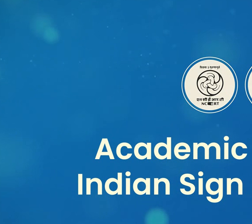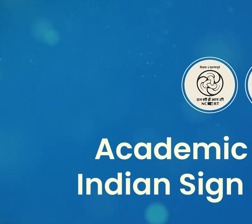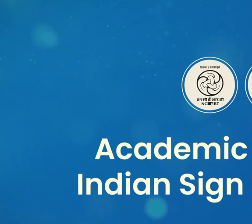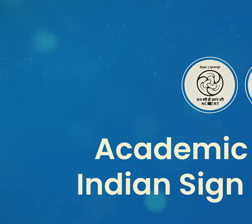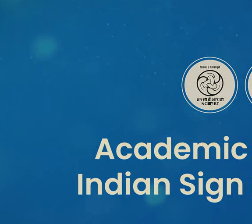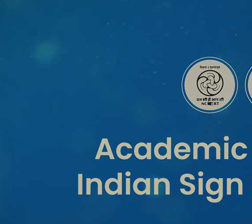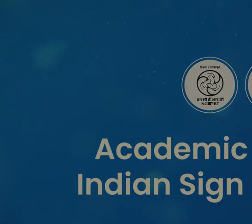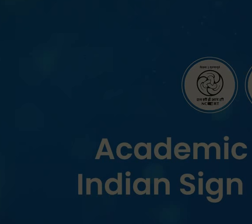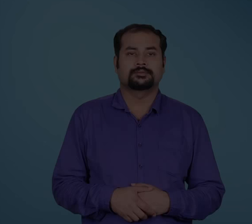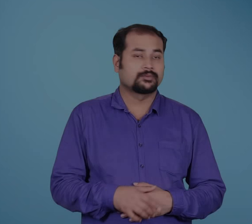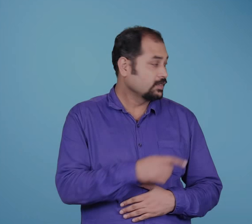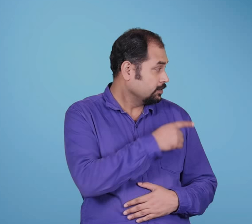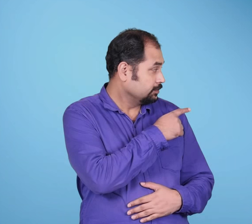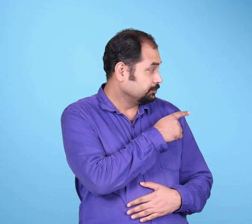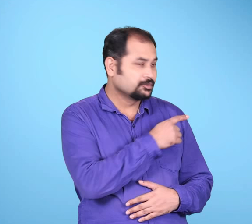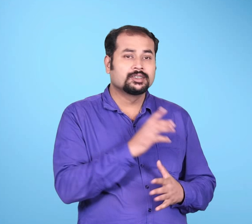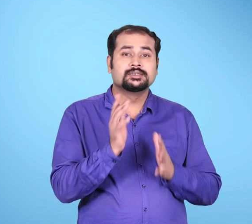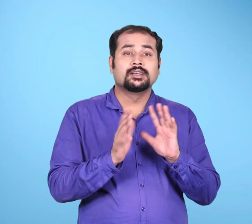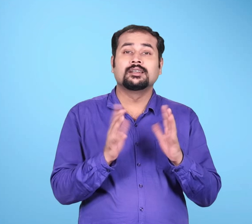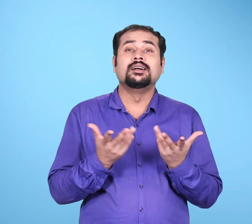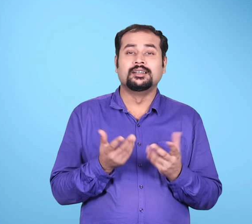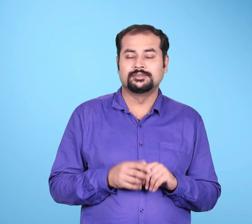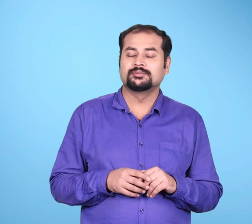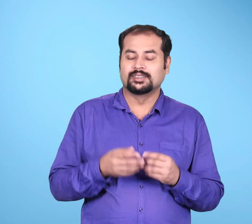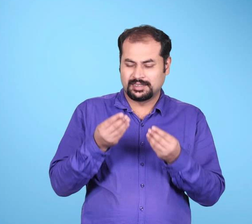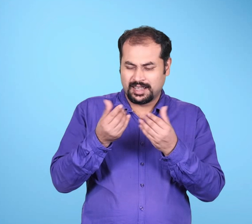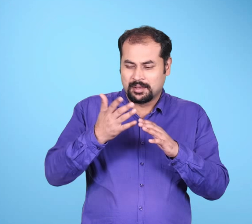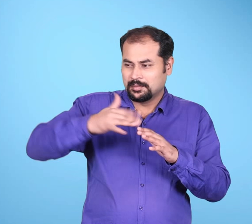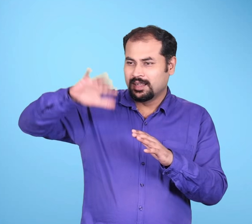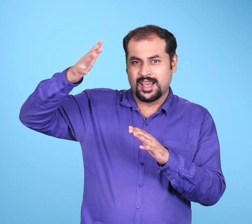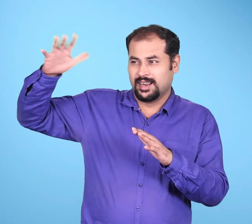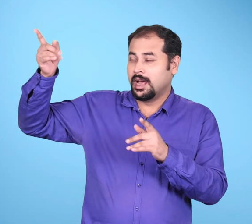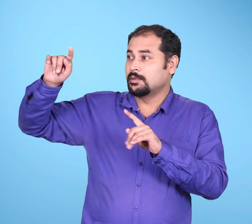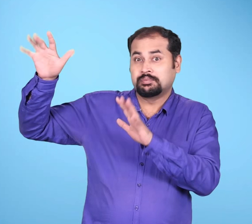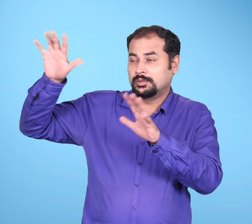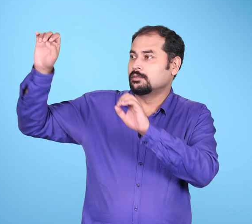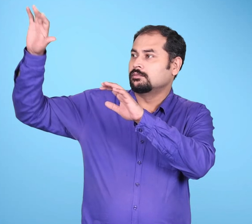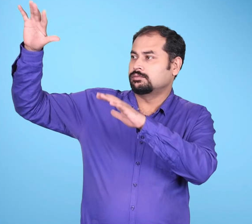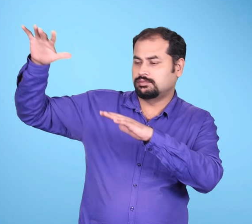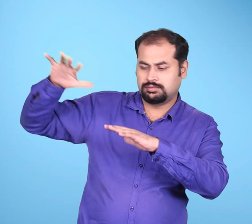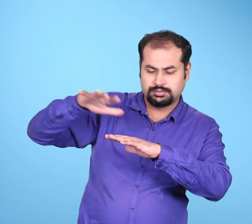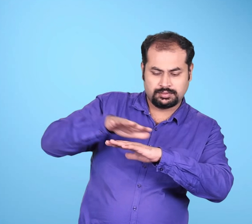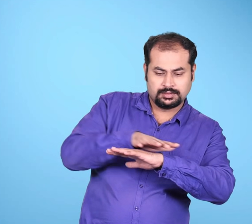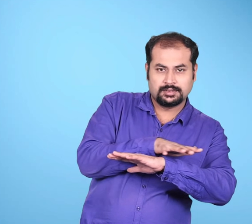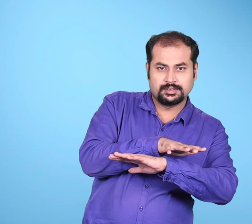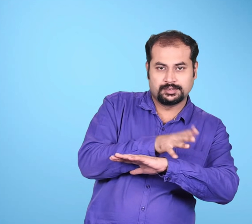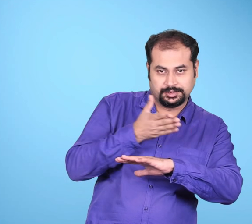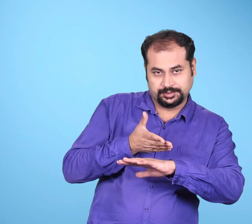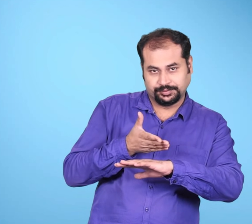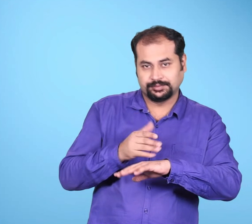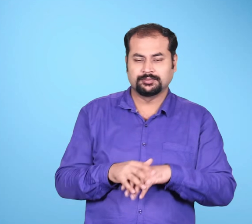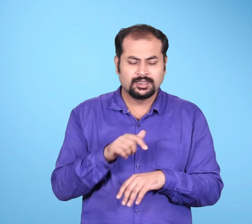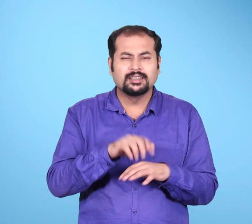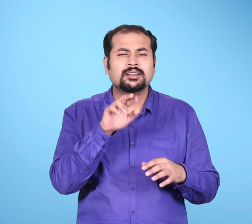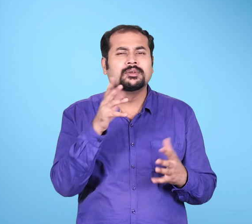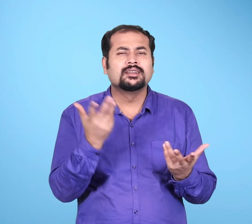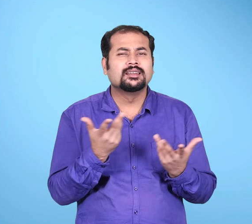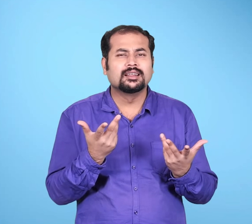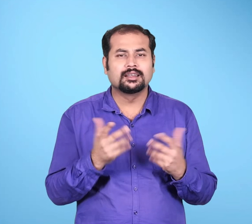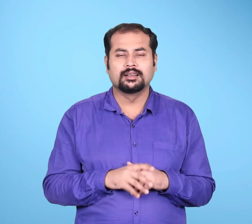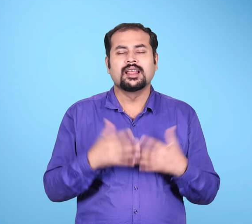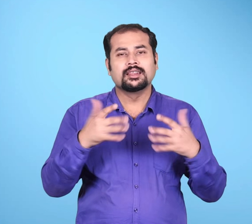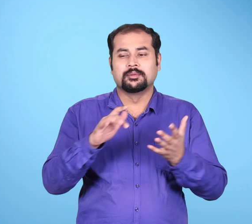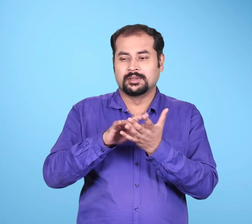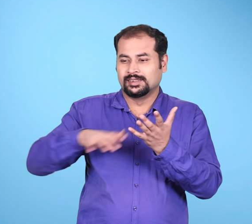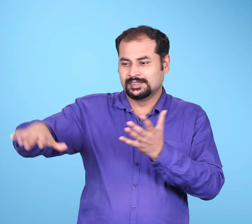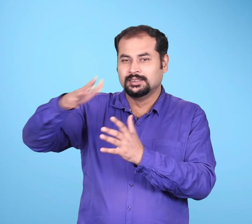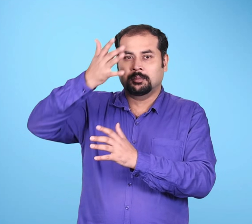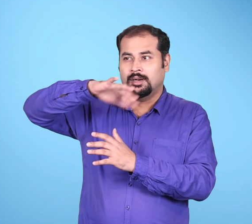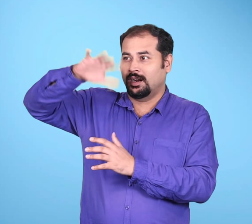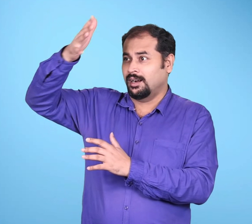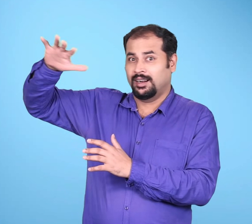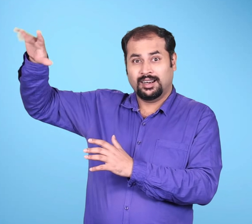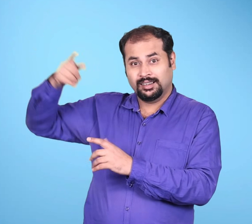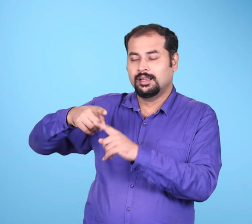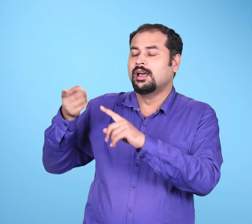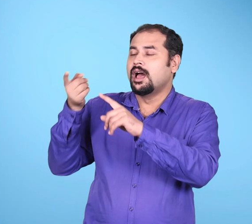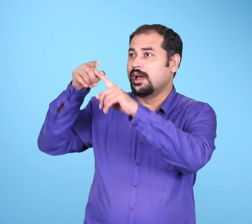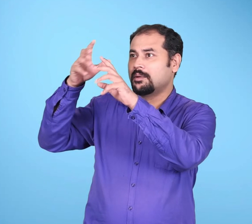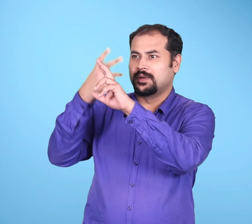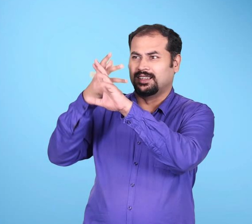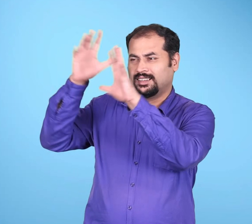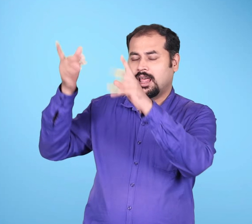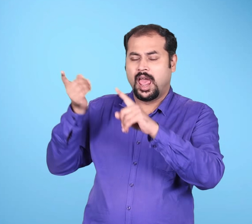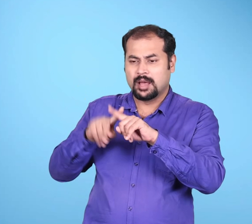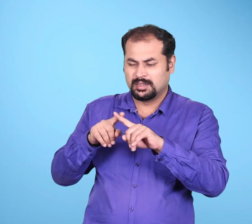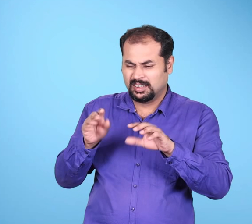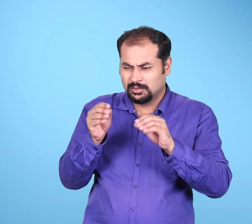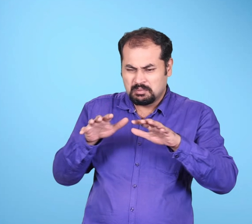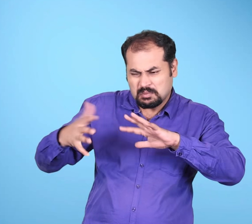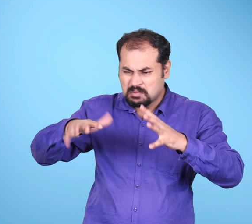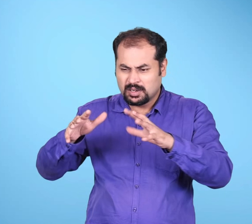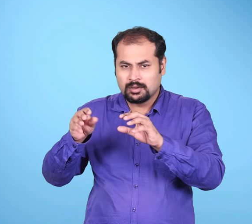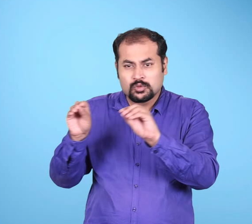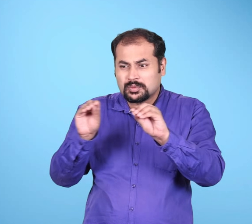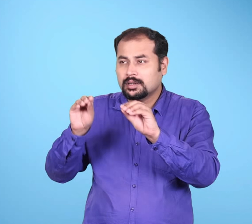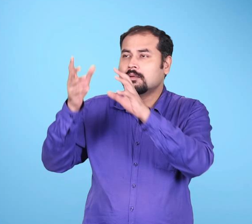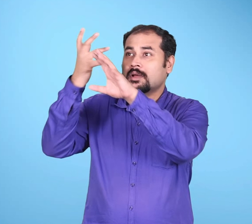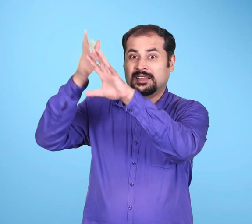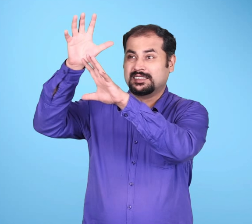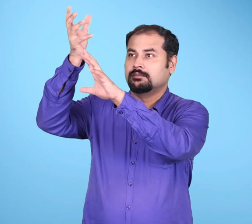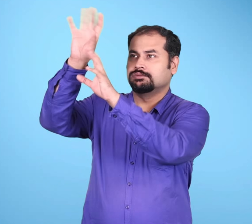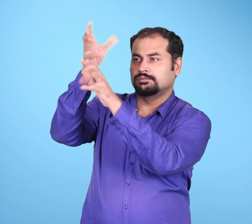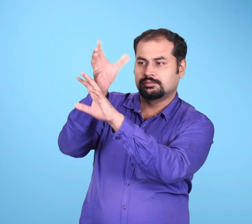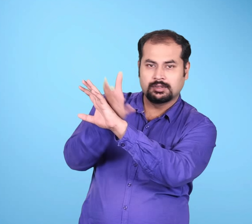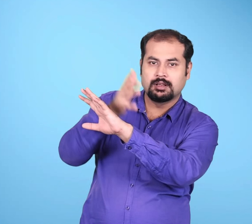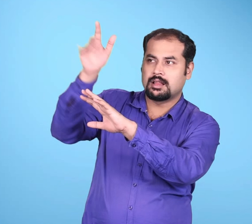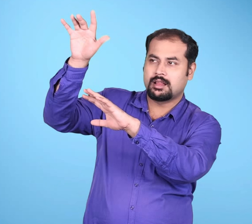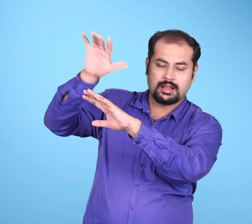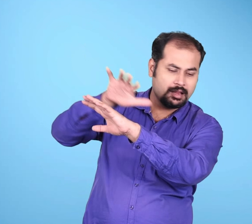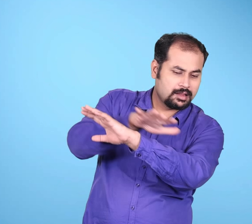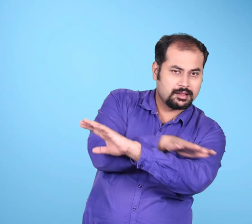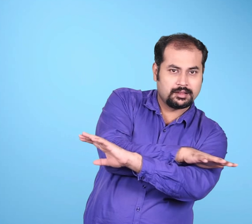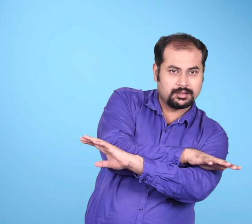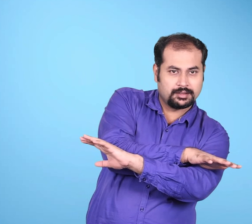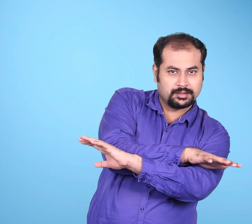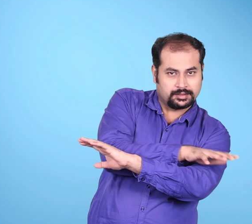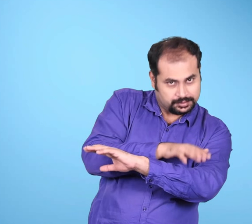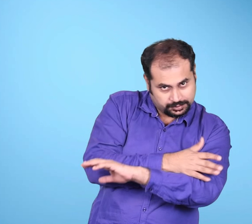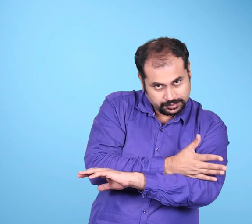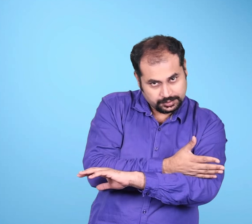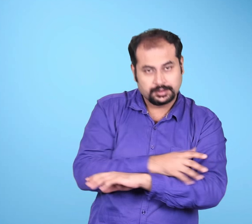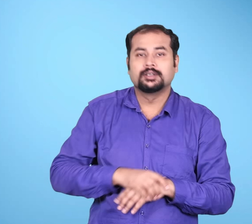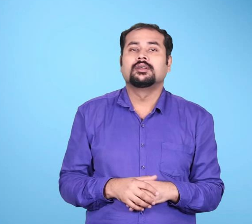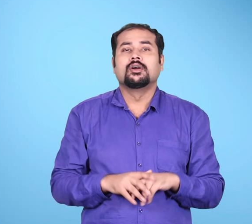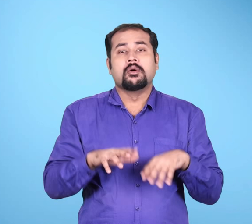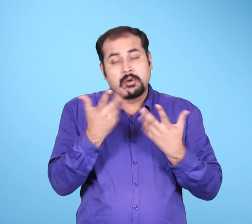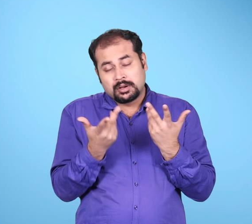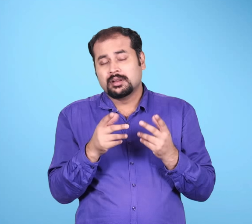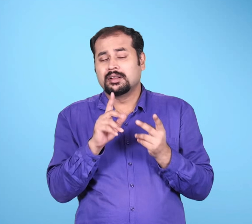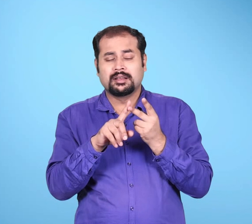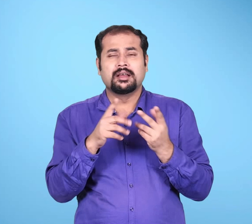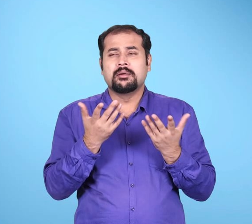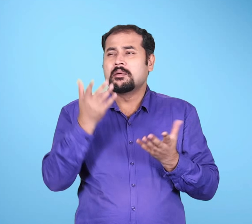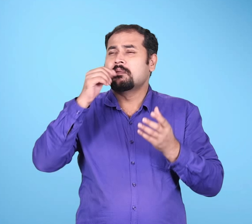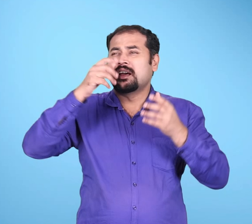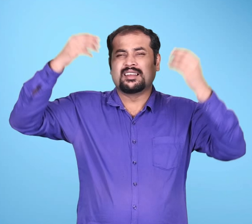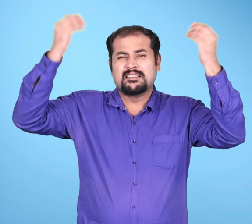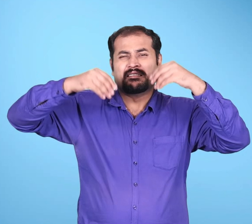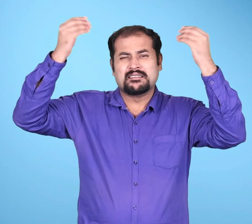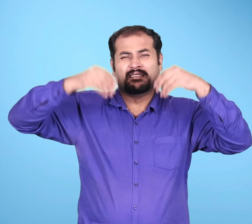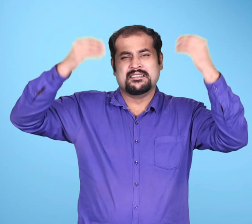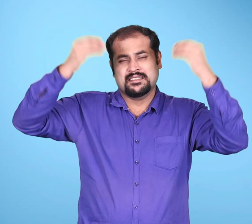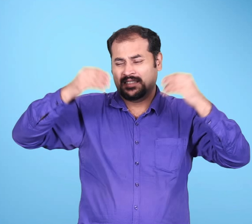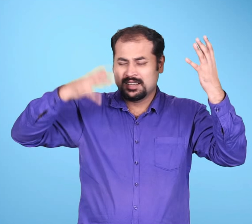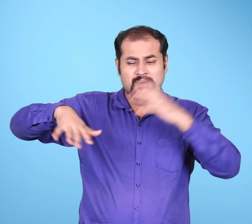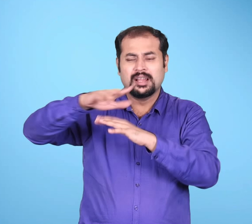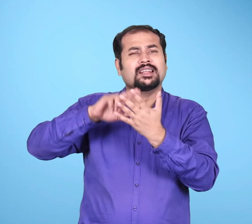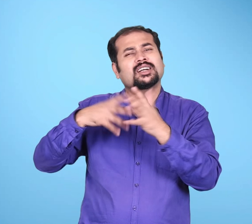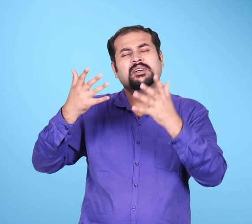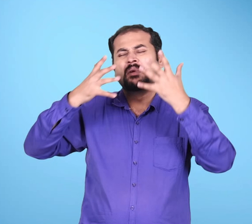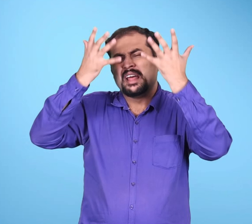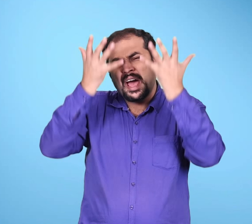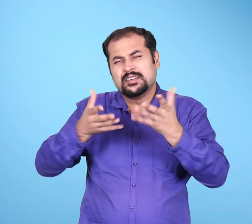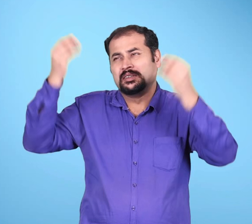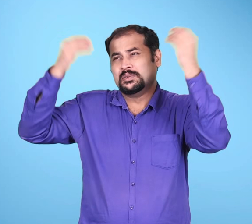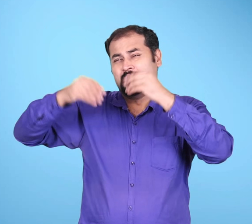Landslide This sign means landslide. It is the sudden movement of rocks, soil and debris down the hill slope due to gravity. It may be induced by natural agencies such as